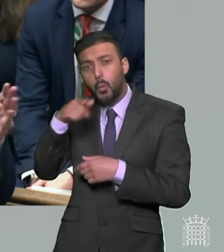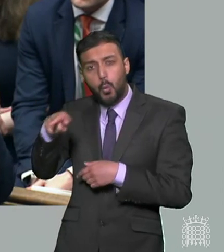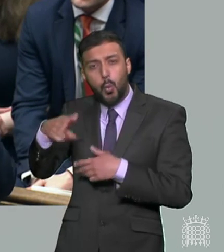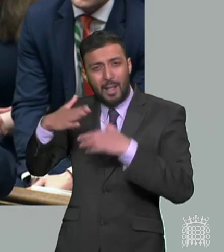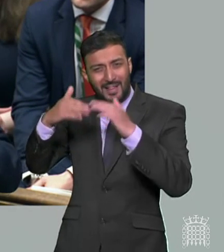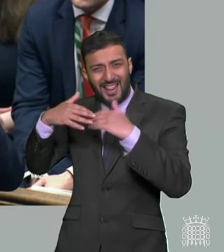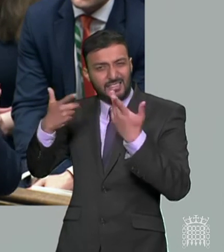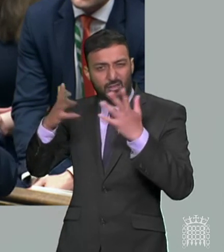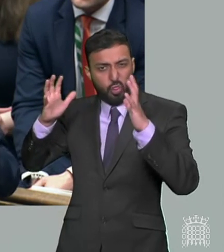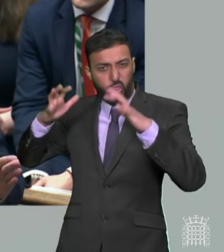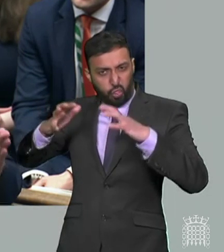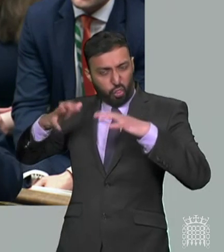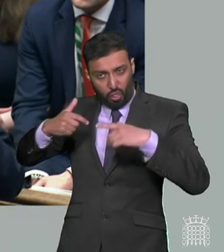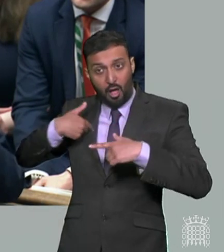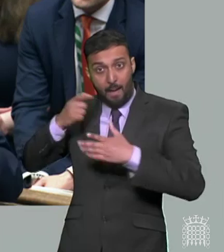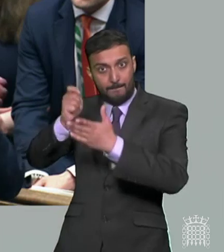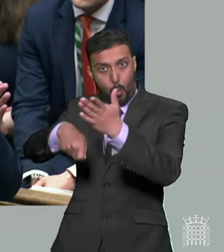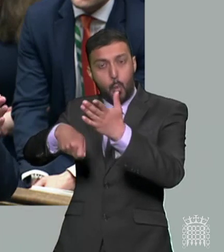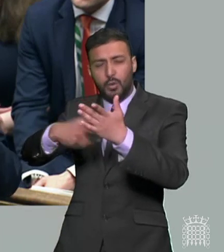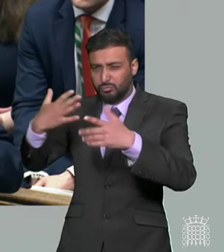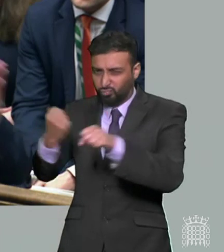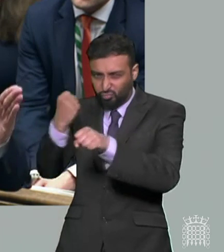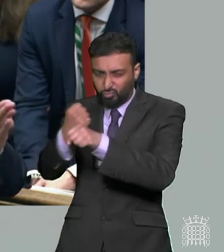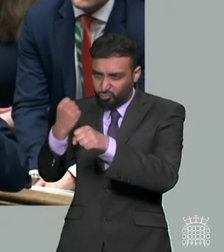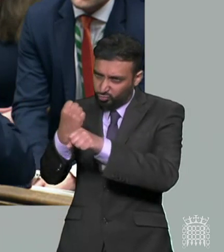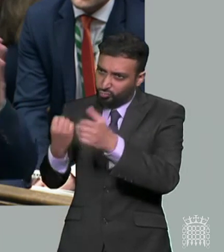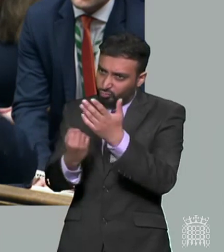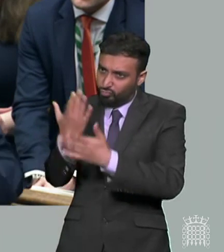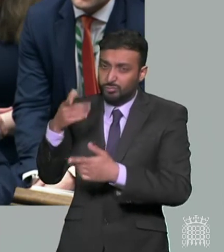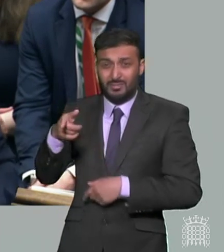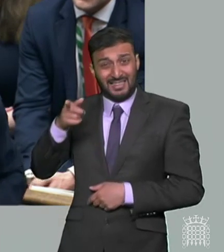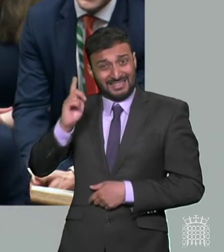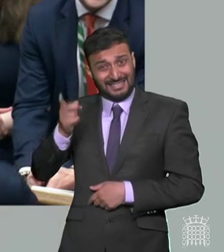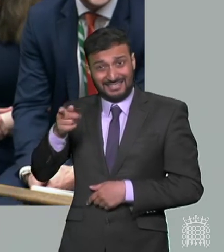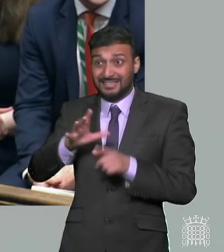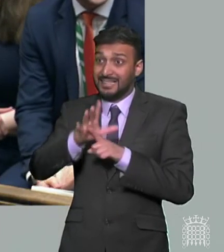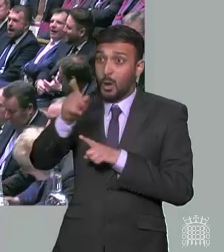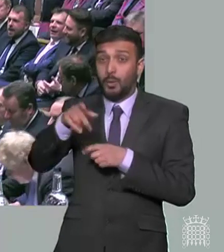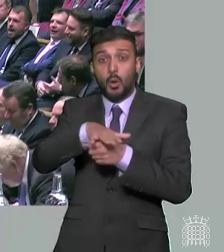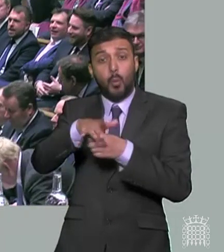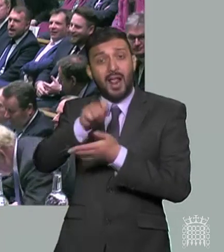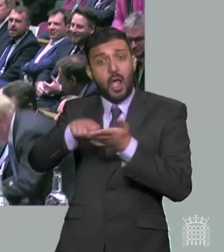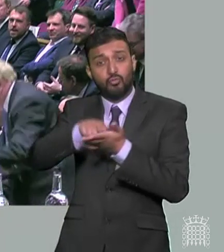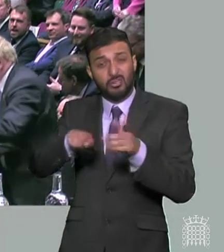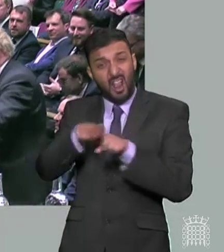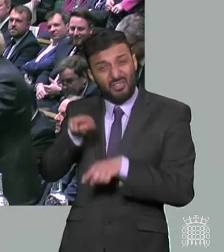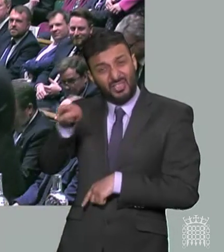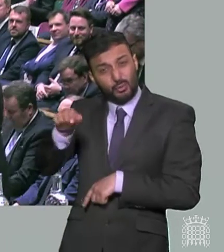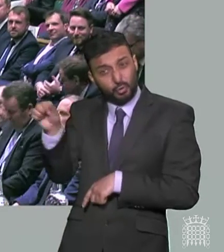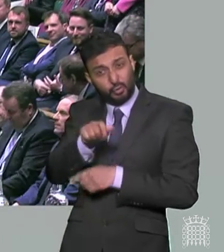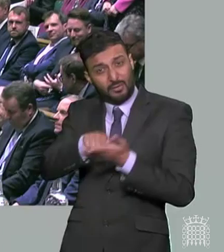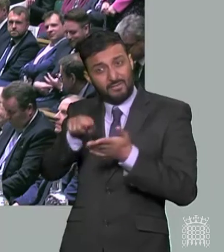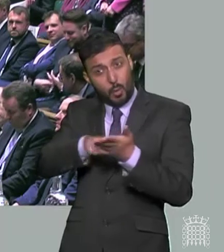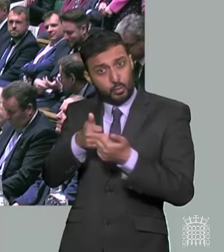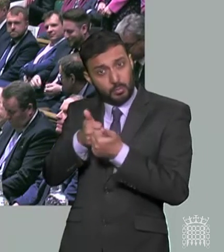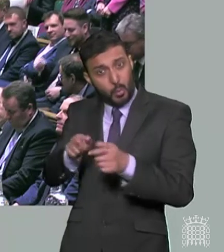Does he agree that that is exactly the sort of local delivery that people should be voting on in next week’s local election?